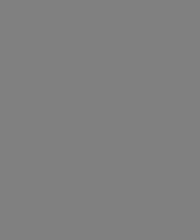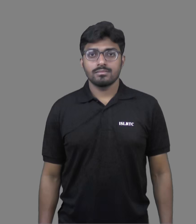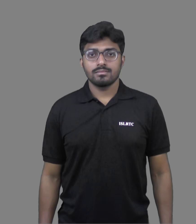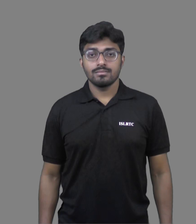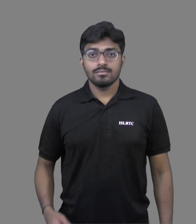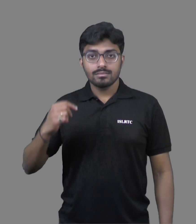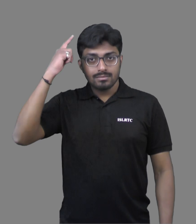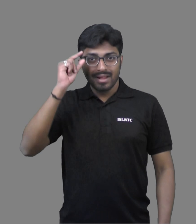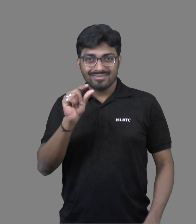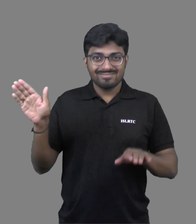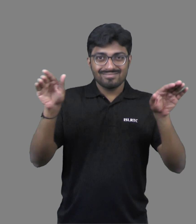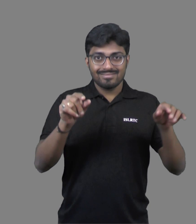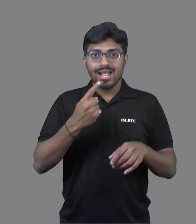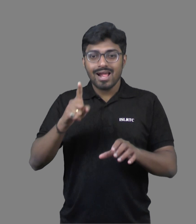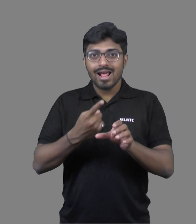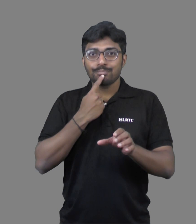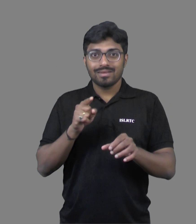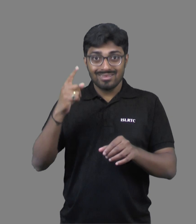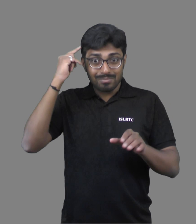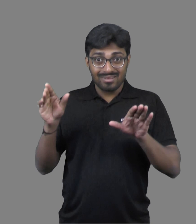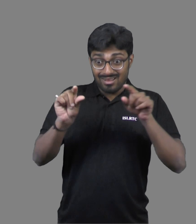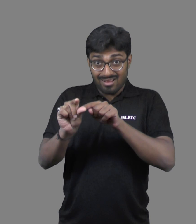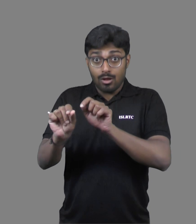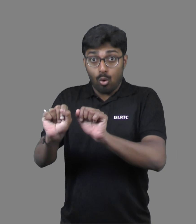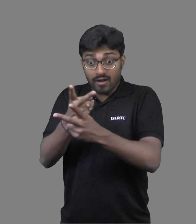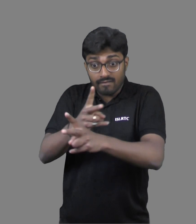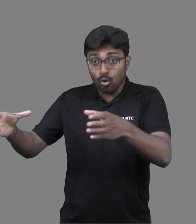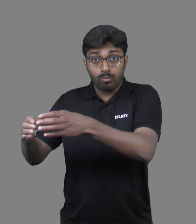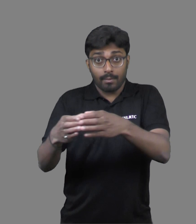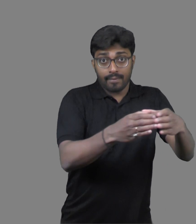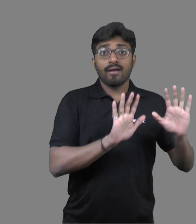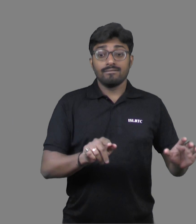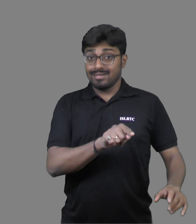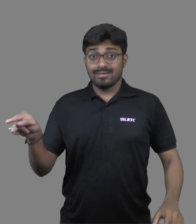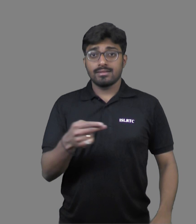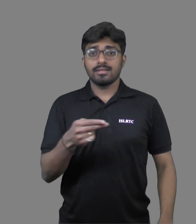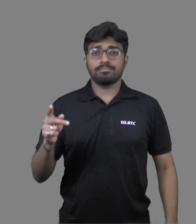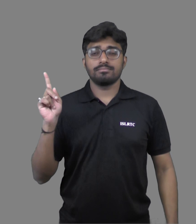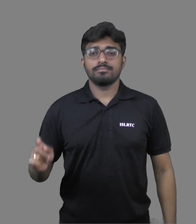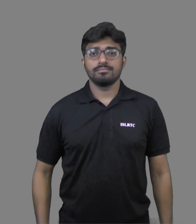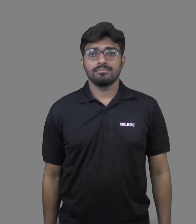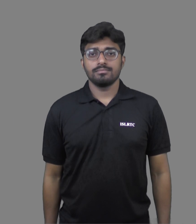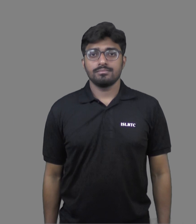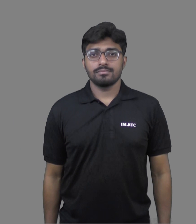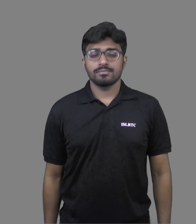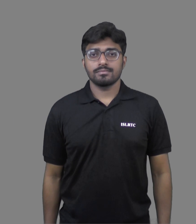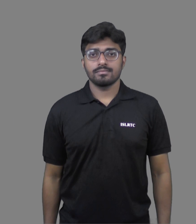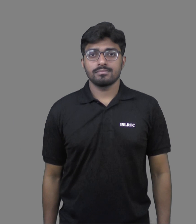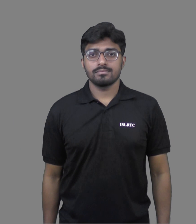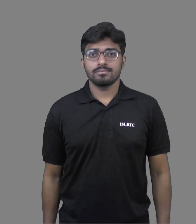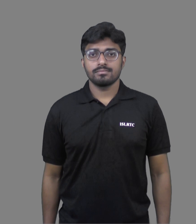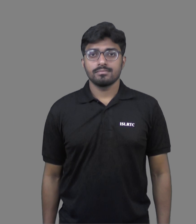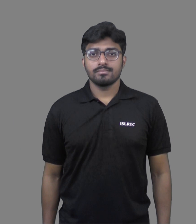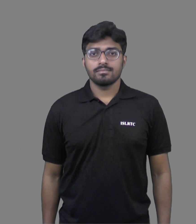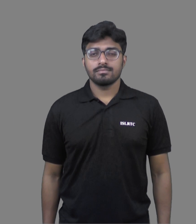Kinds of Honey Bee Found in India